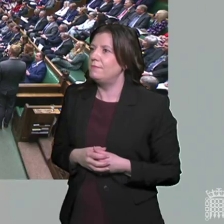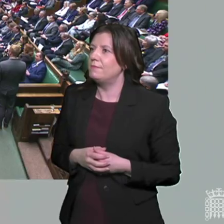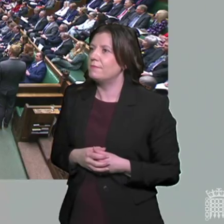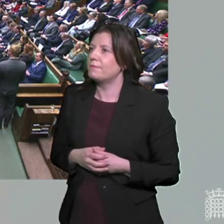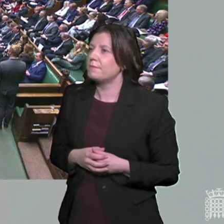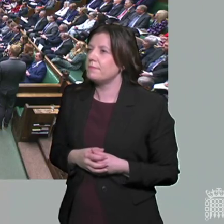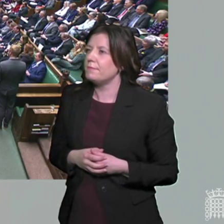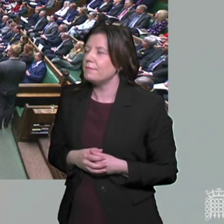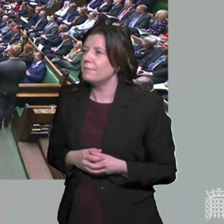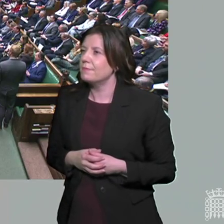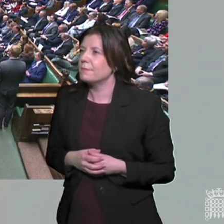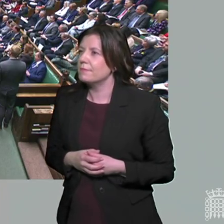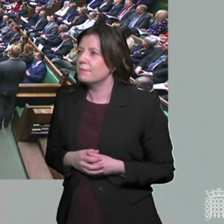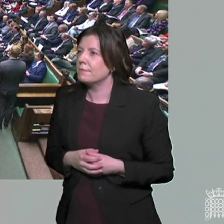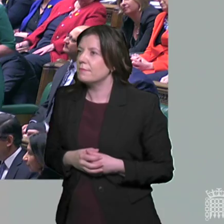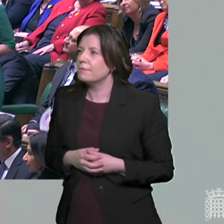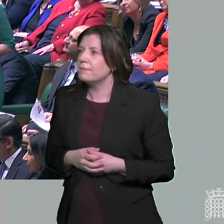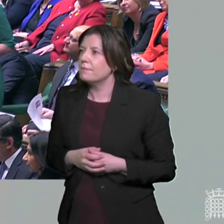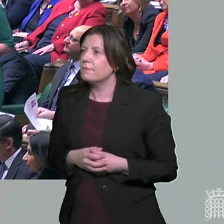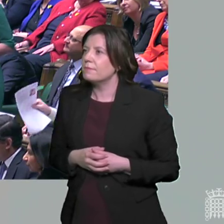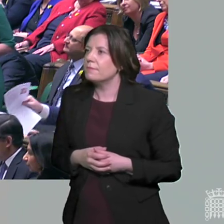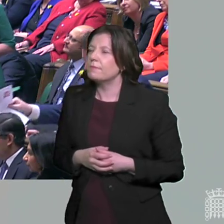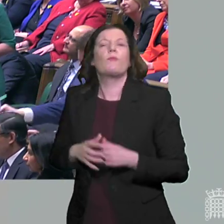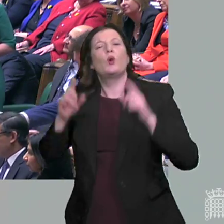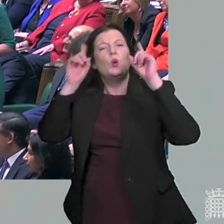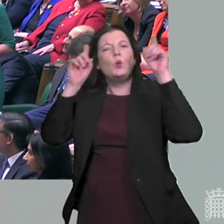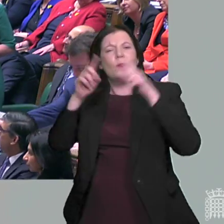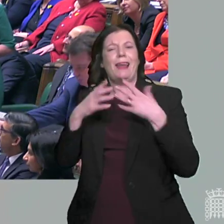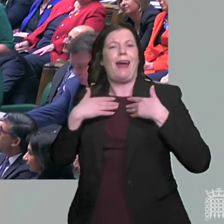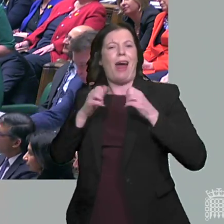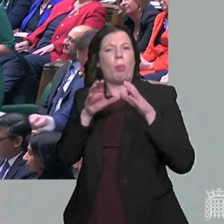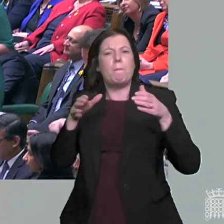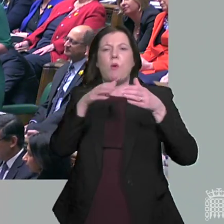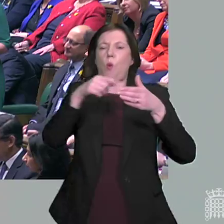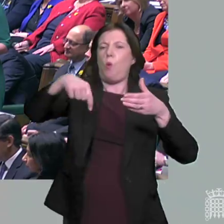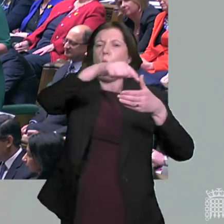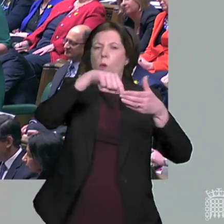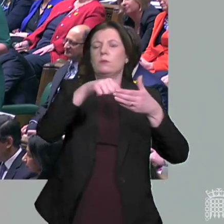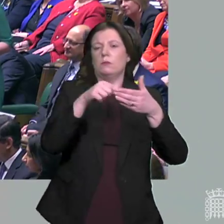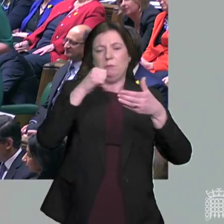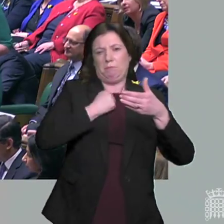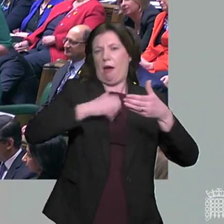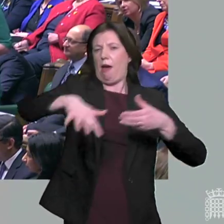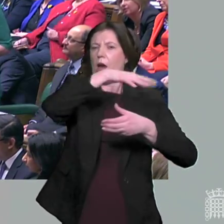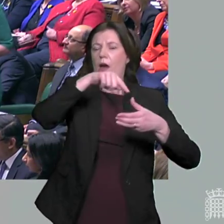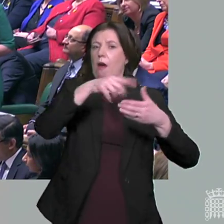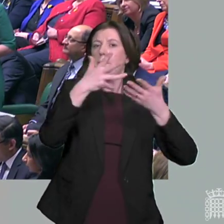The Prime Minister will know that Betsi Cadwaladr University Health Board has yet again been put in special measures.